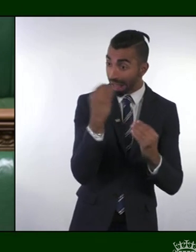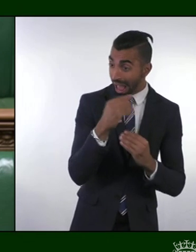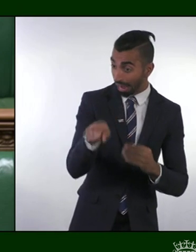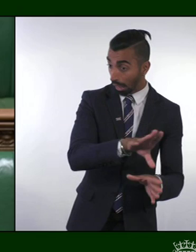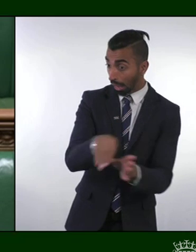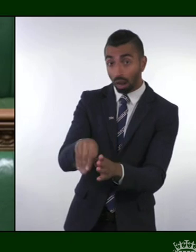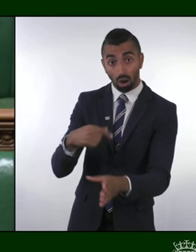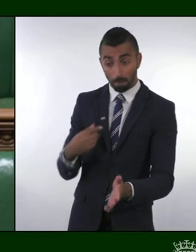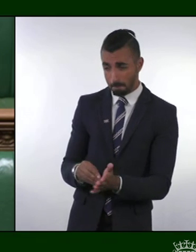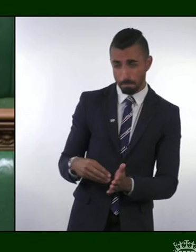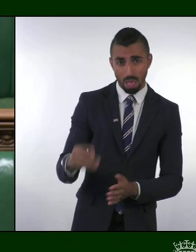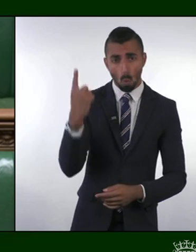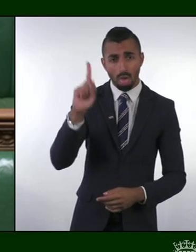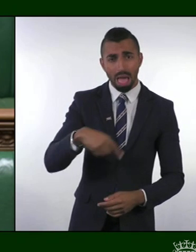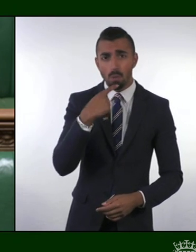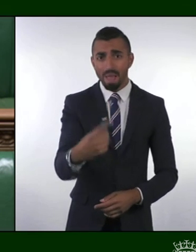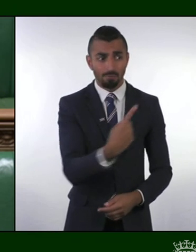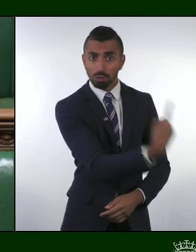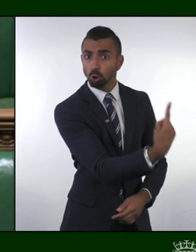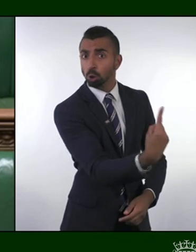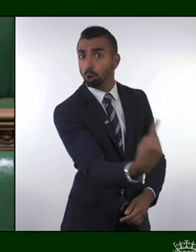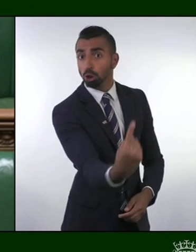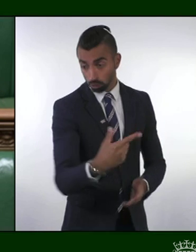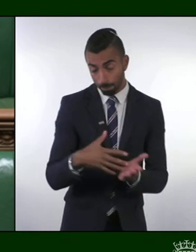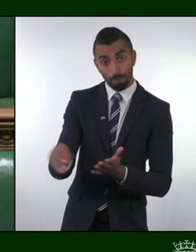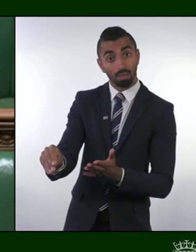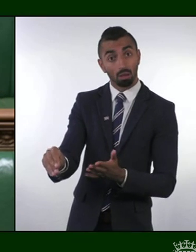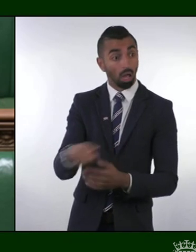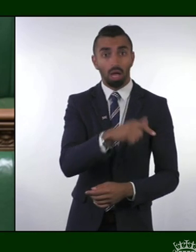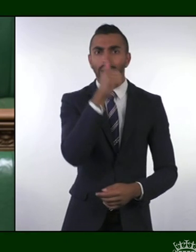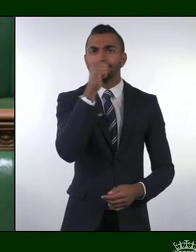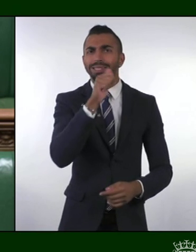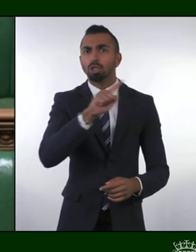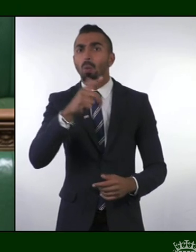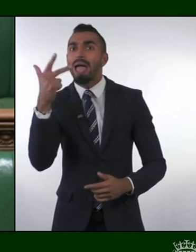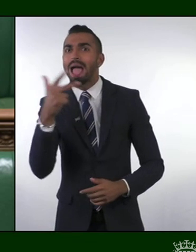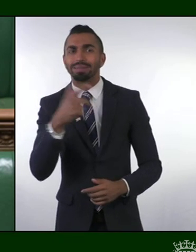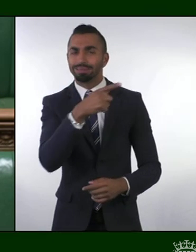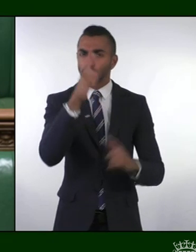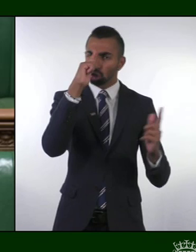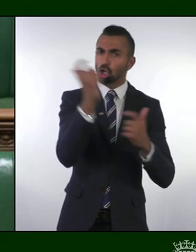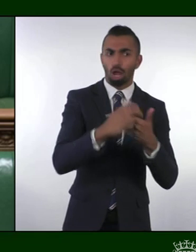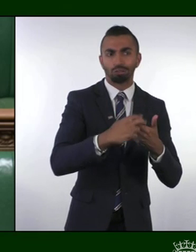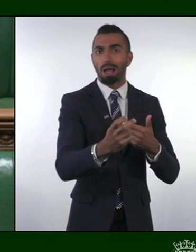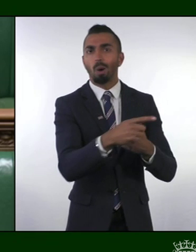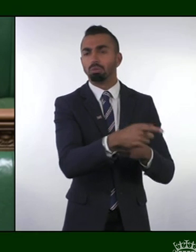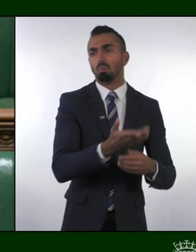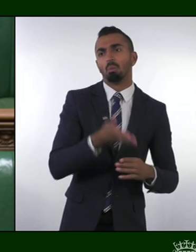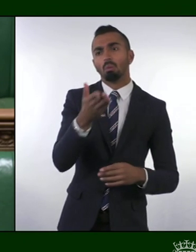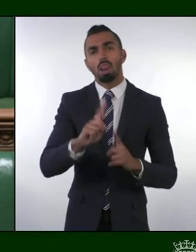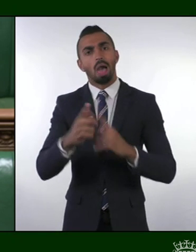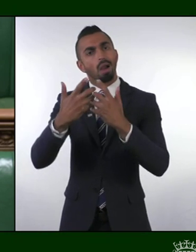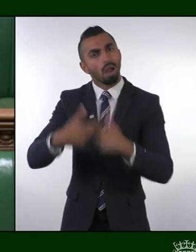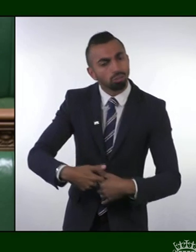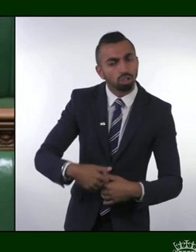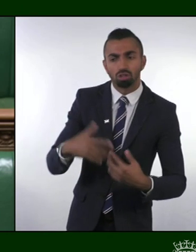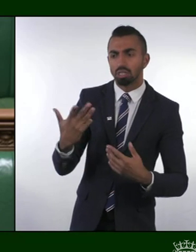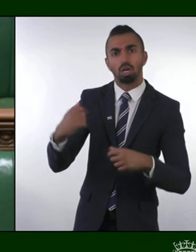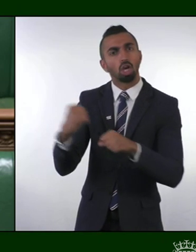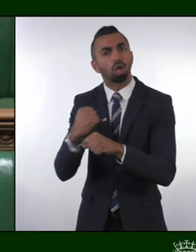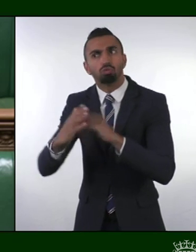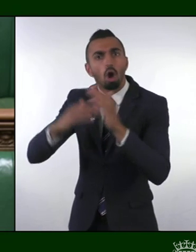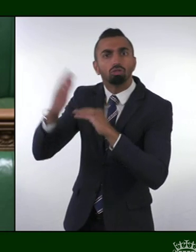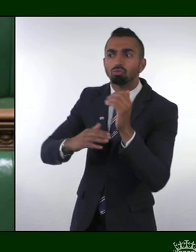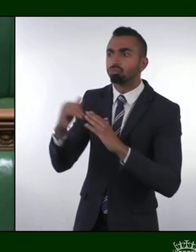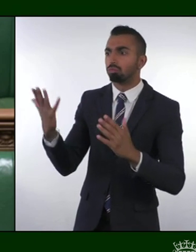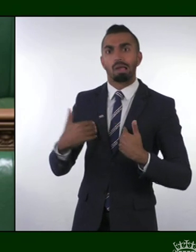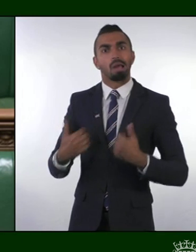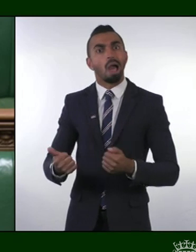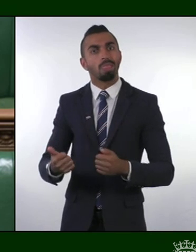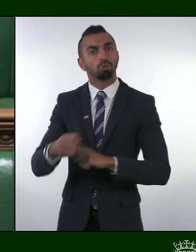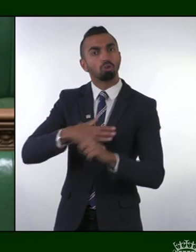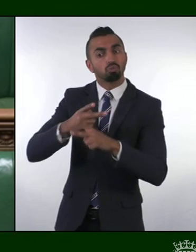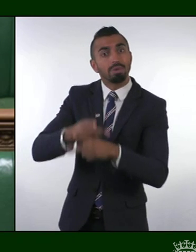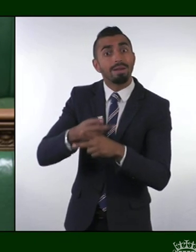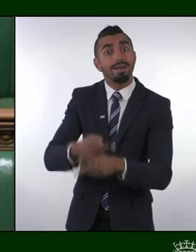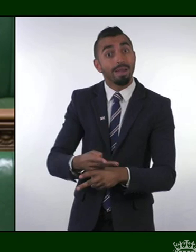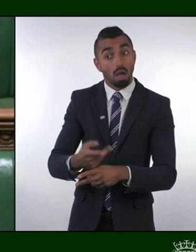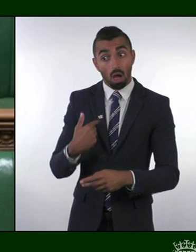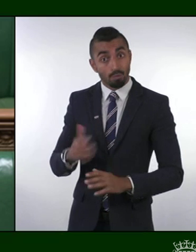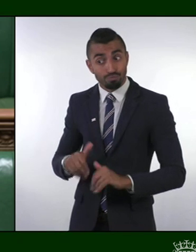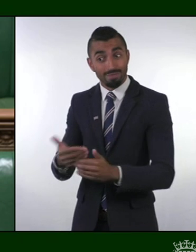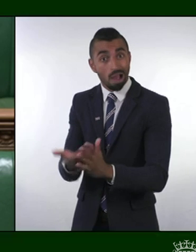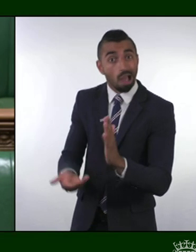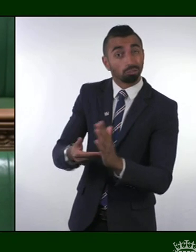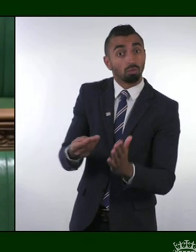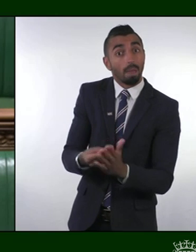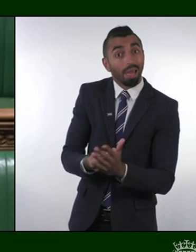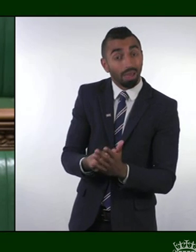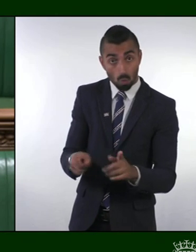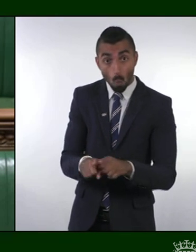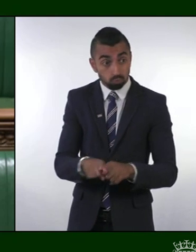What is more, to help 18 to 19-year-olds leaving school or college to find work in high-demand sectors, such as engineering, construction and social care, we will provide £100 million to create more places on level 2 and 3 courses.